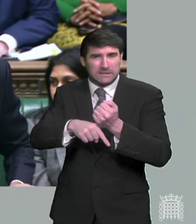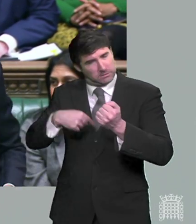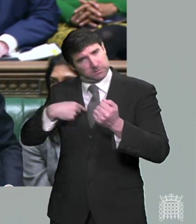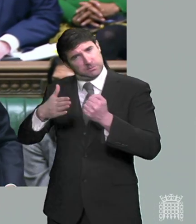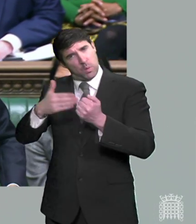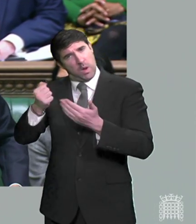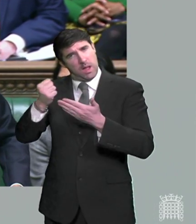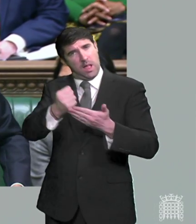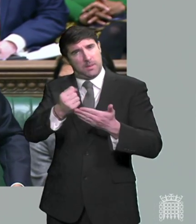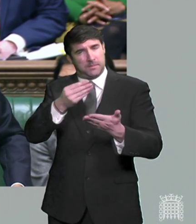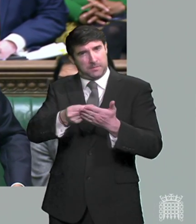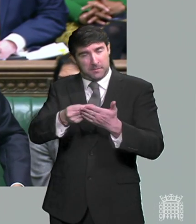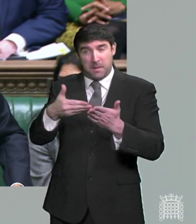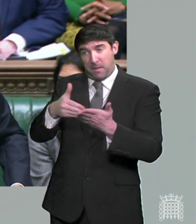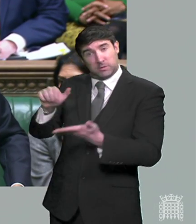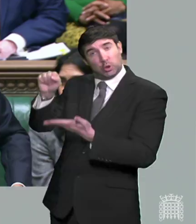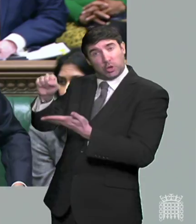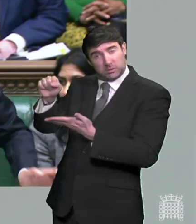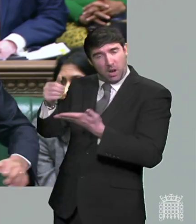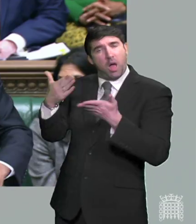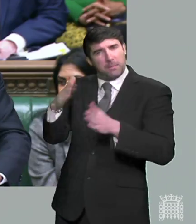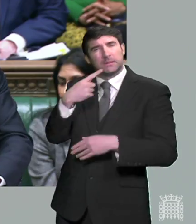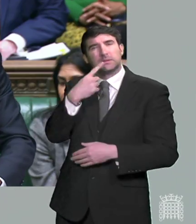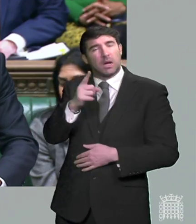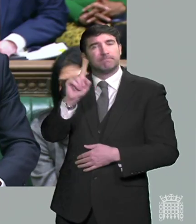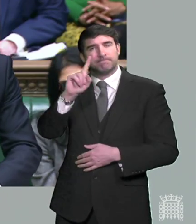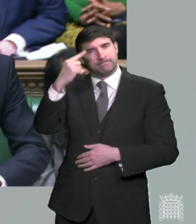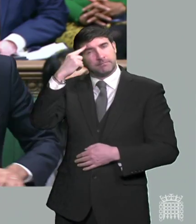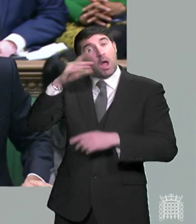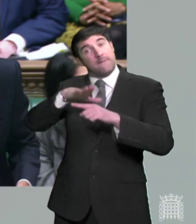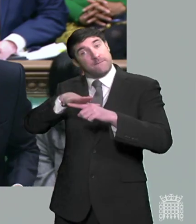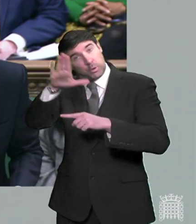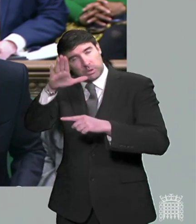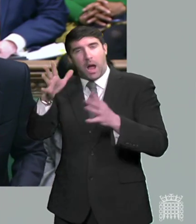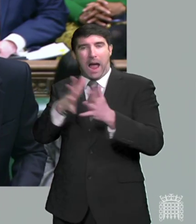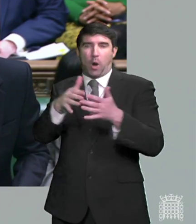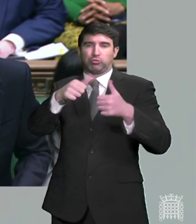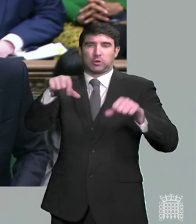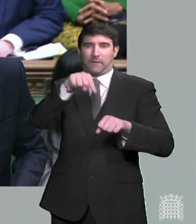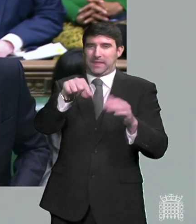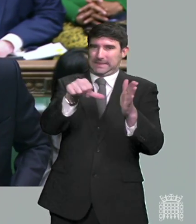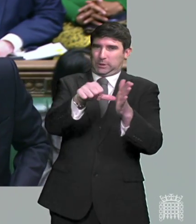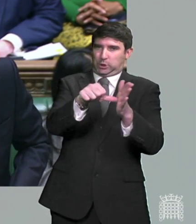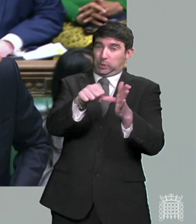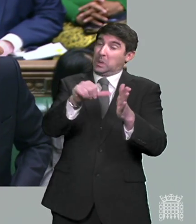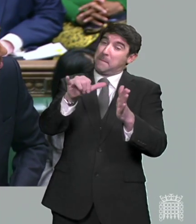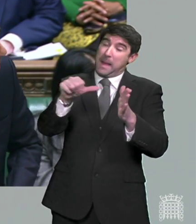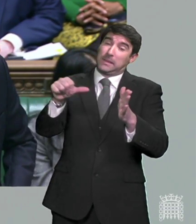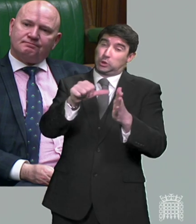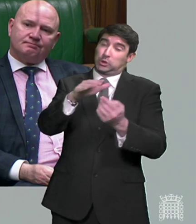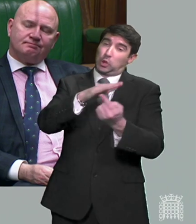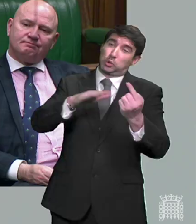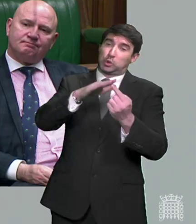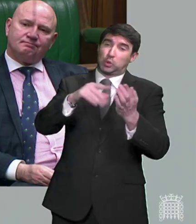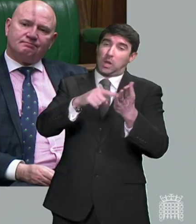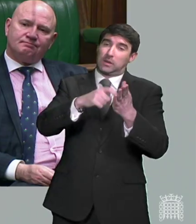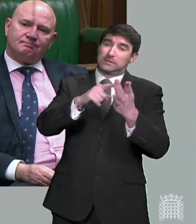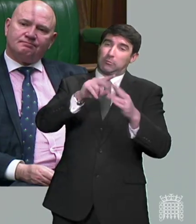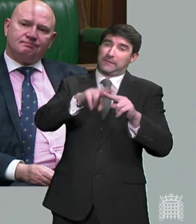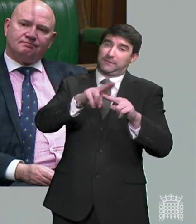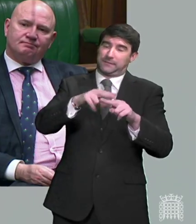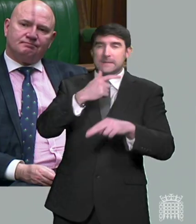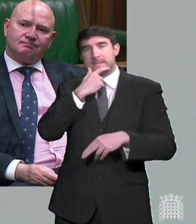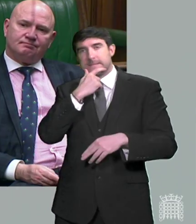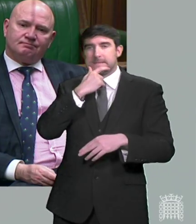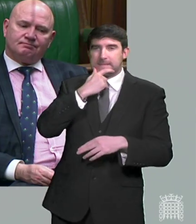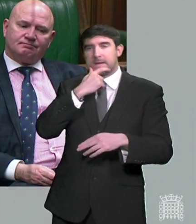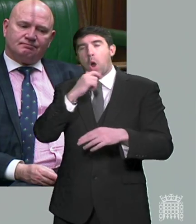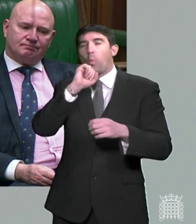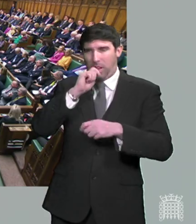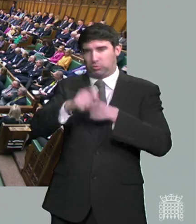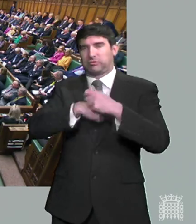As the Chancellor has already announced, we are also consulting on the best thing to do going forward, including options, as the honourable Gentleman has mentioned, such as a social tariff, as part of our wider reforms of the retail energy market.